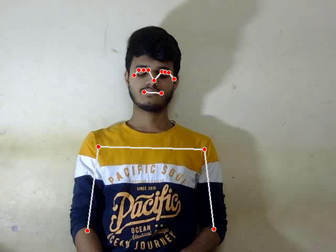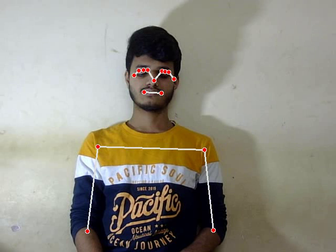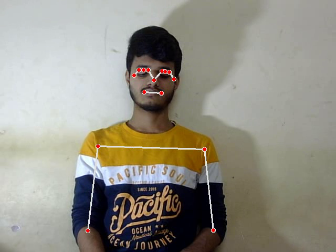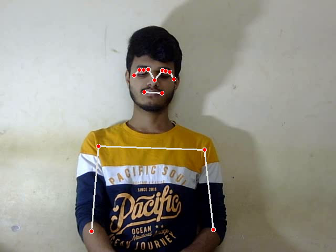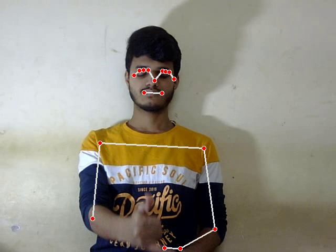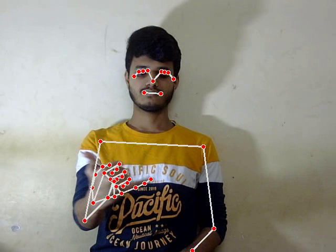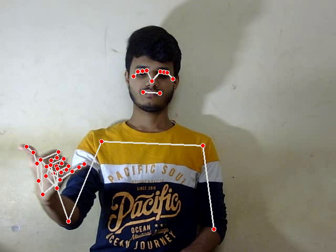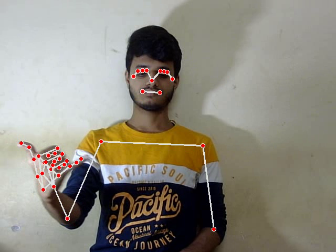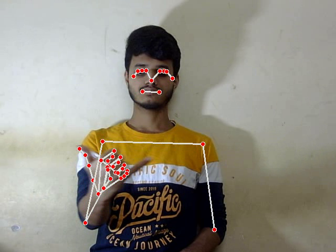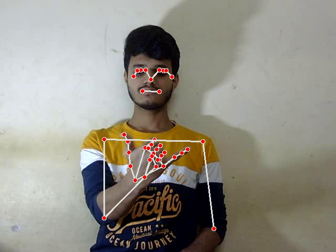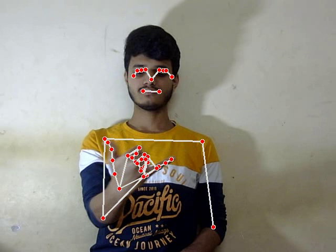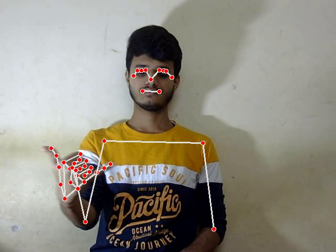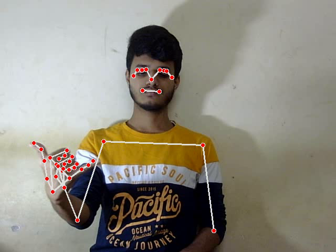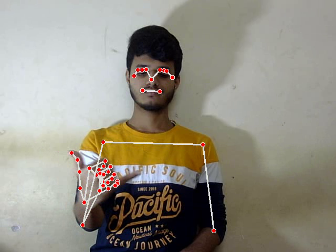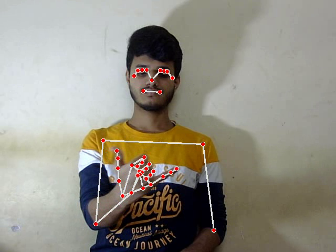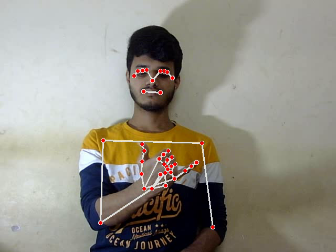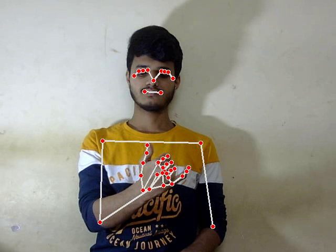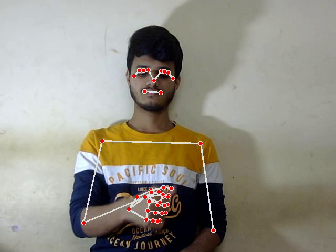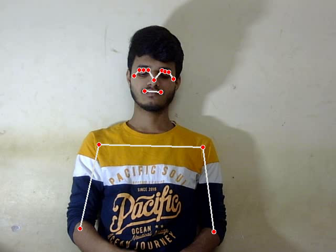same